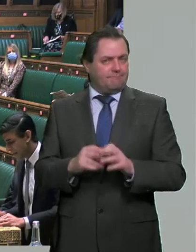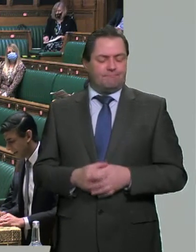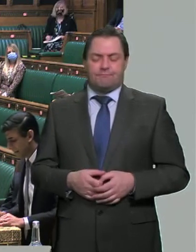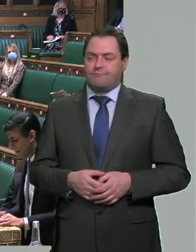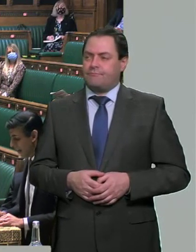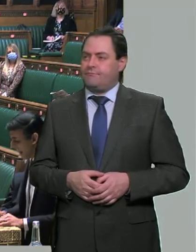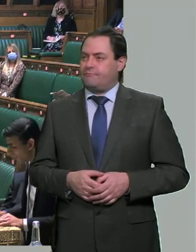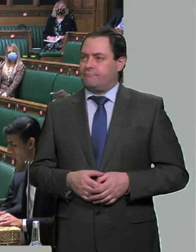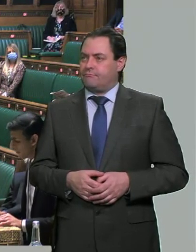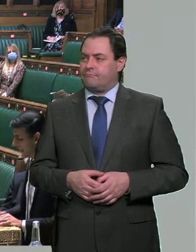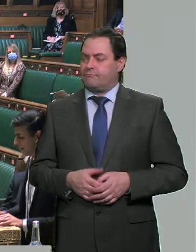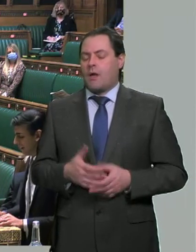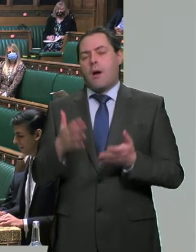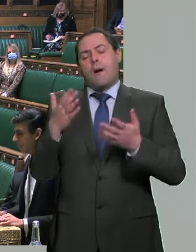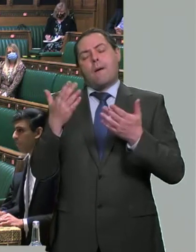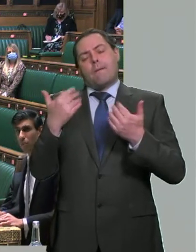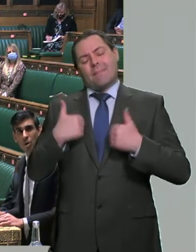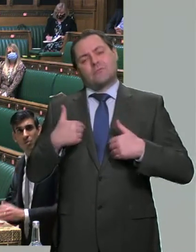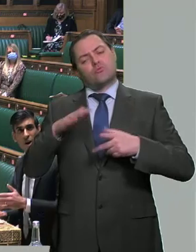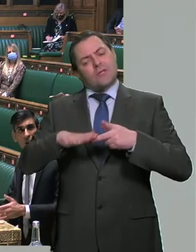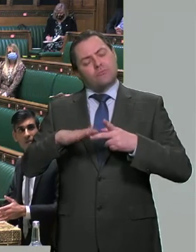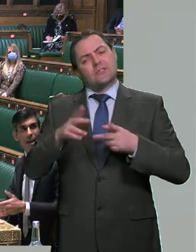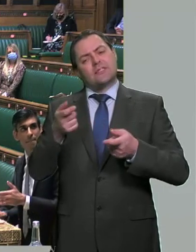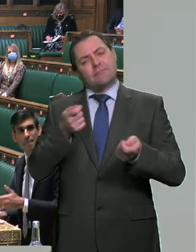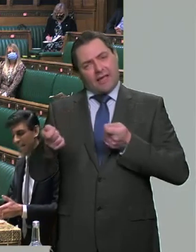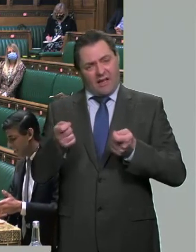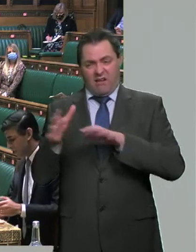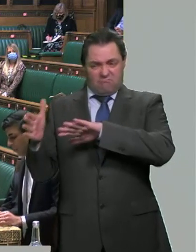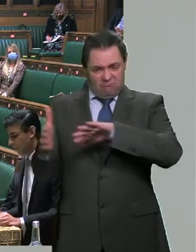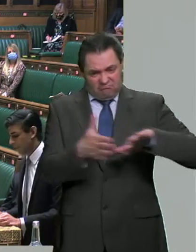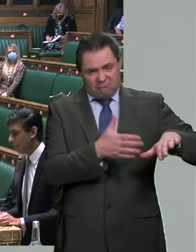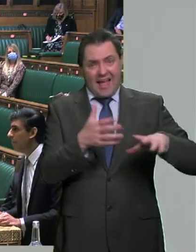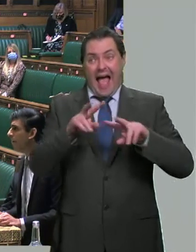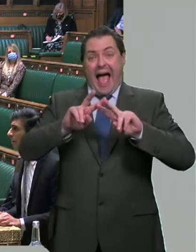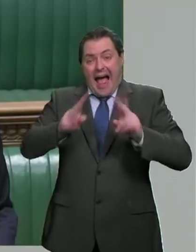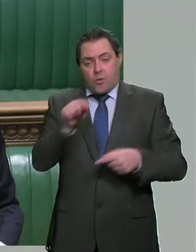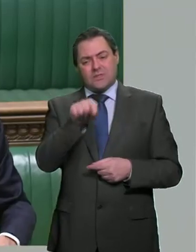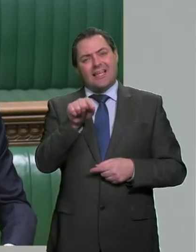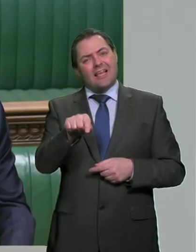The housing sector supports more than half a million jobs.